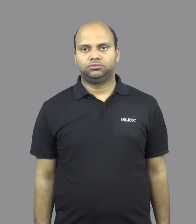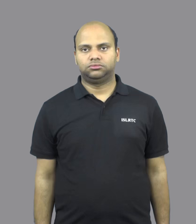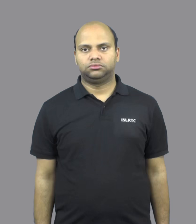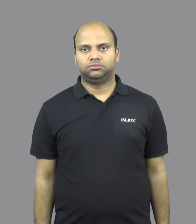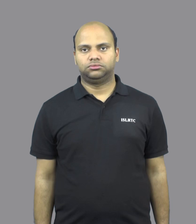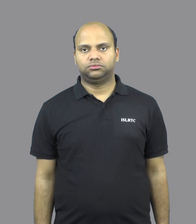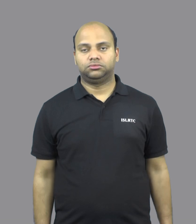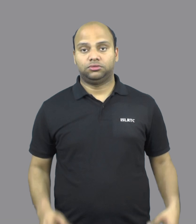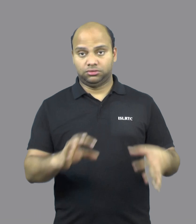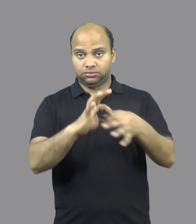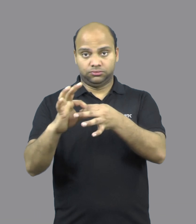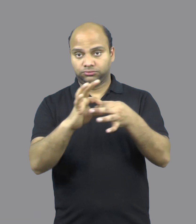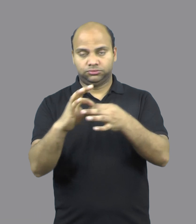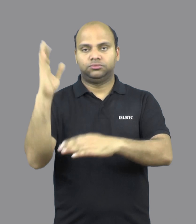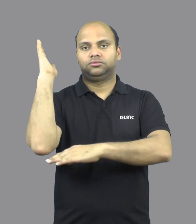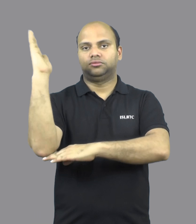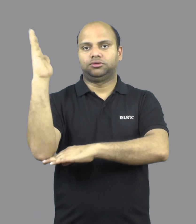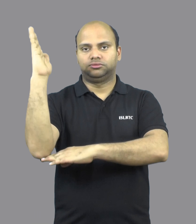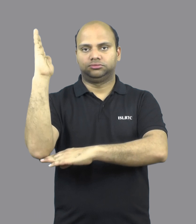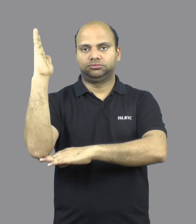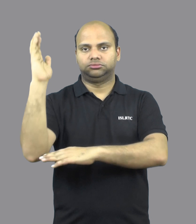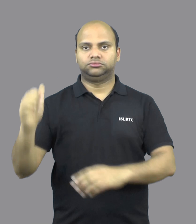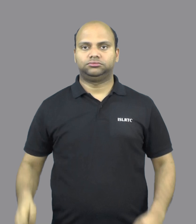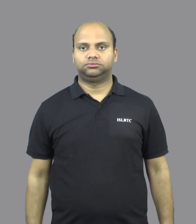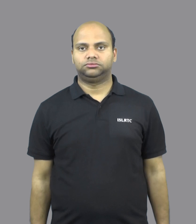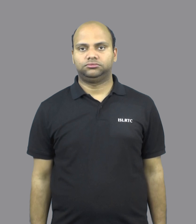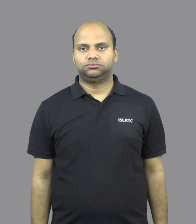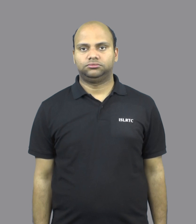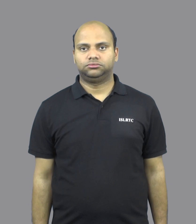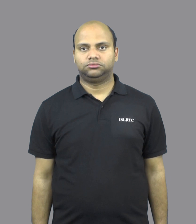Associate Professor